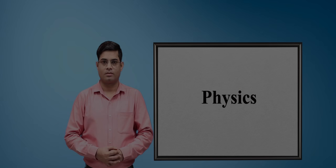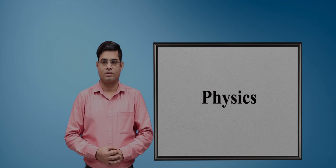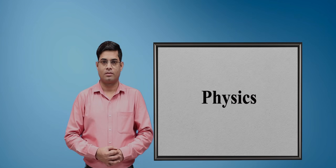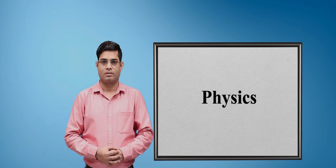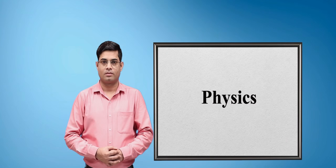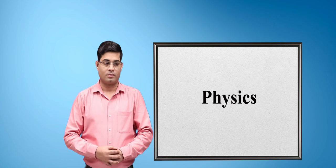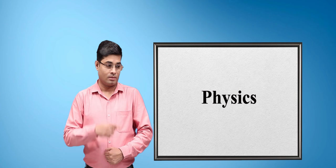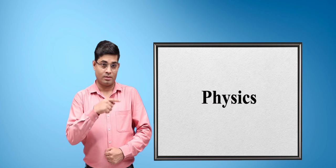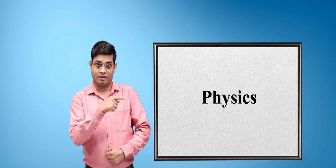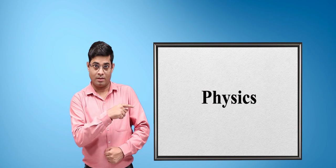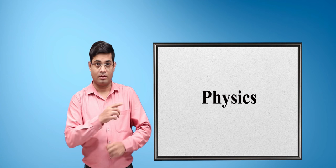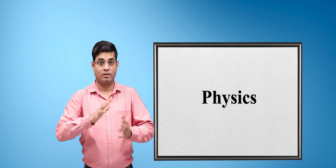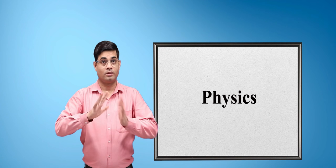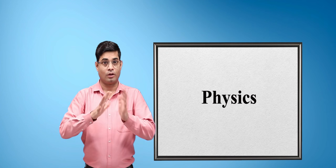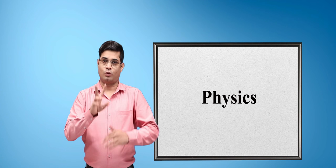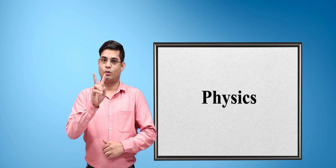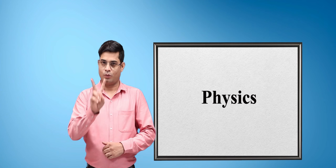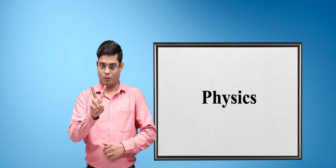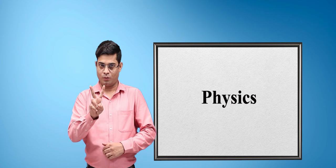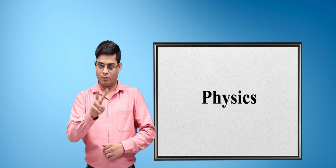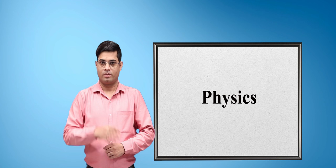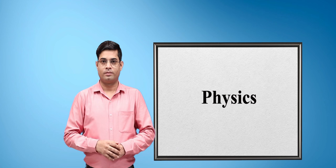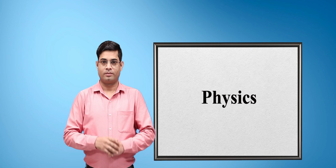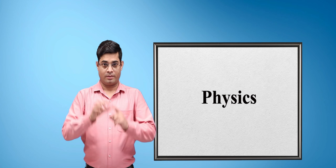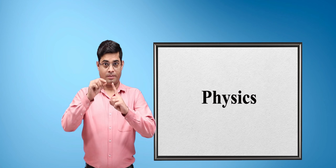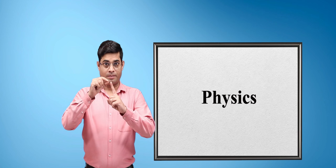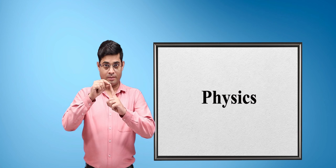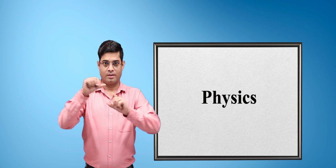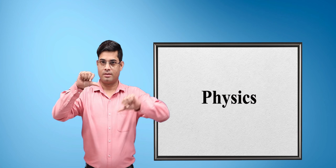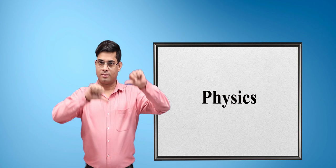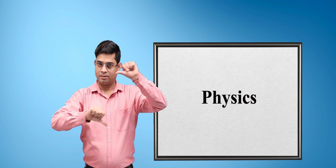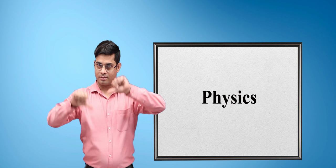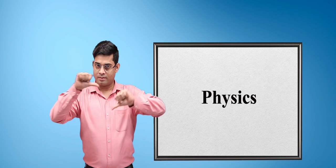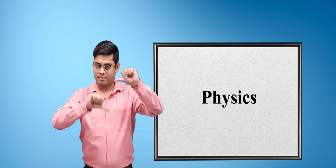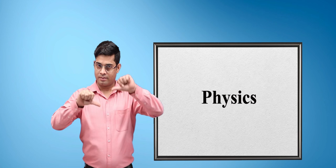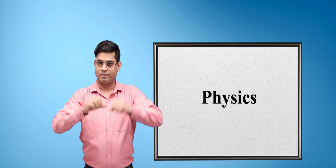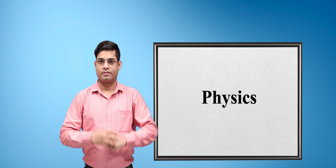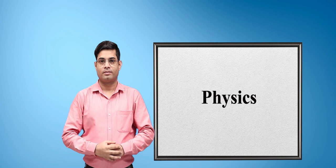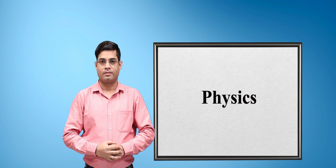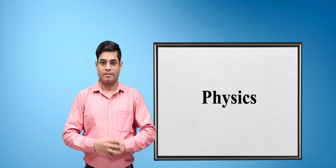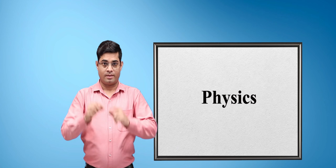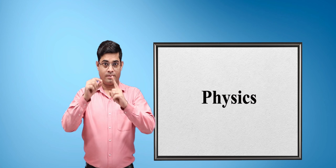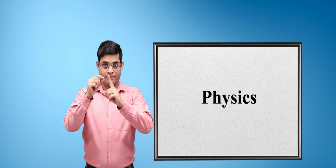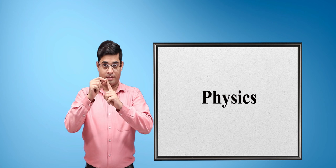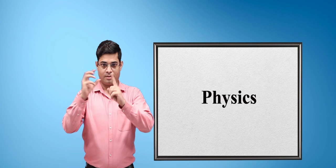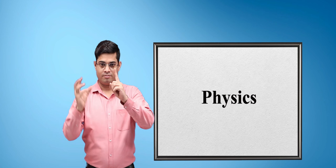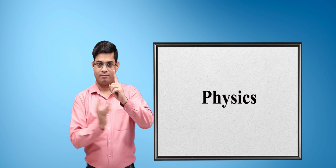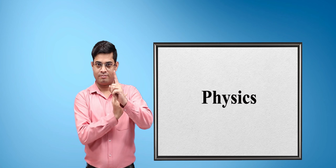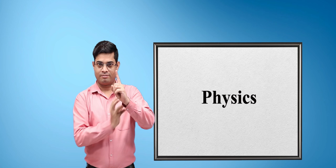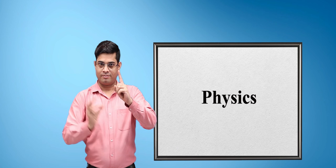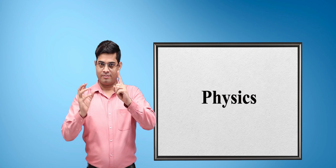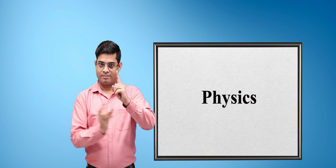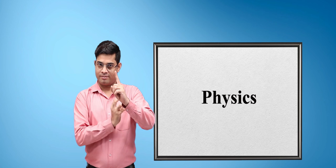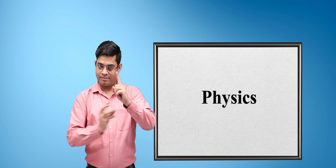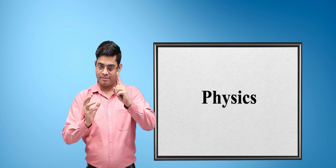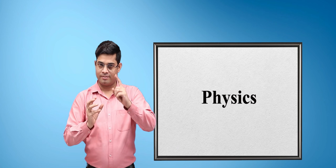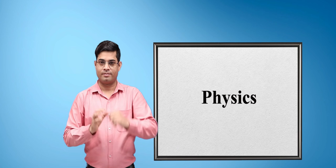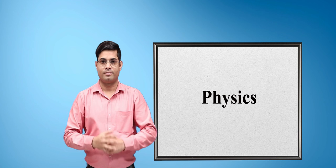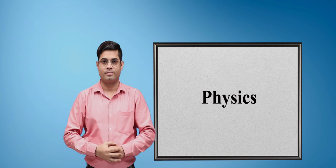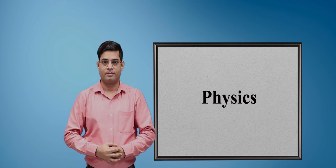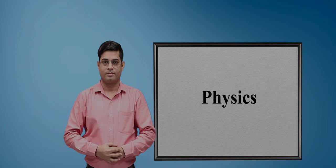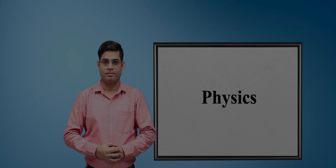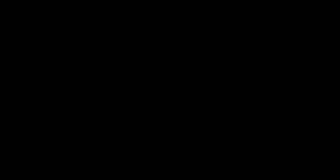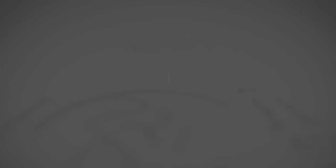Physics These are the signs for physics.